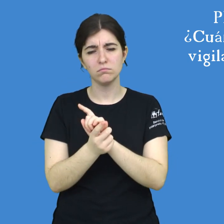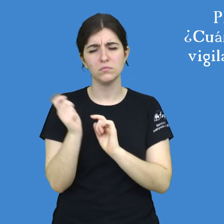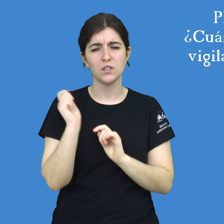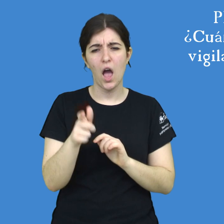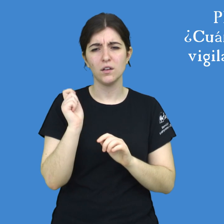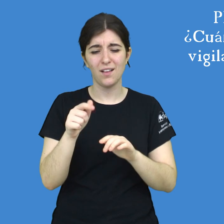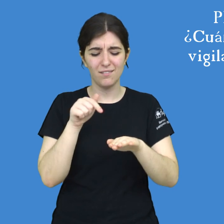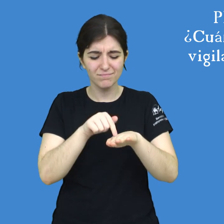frecuente